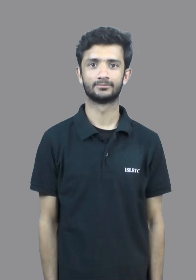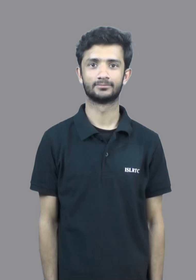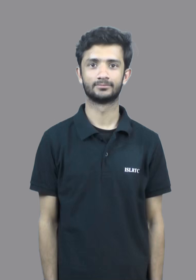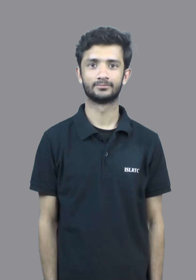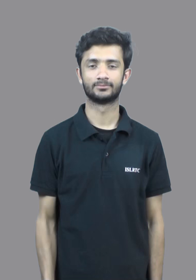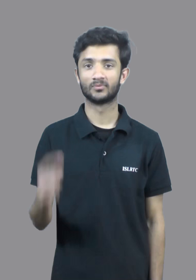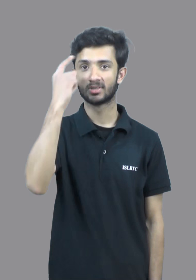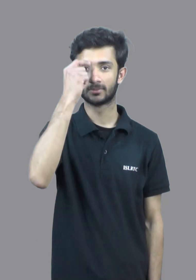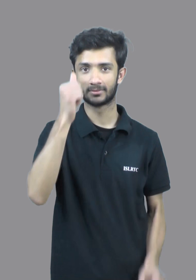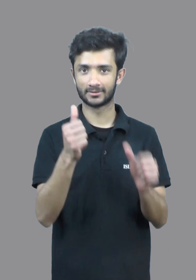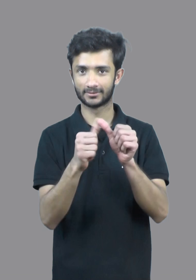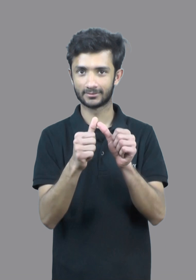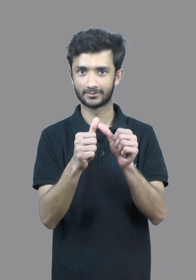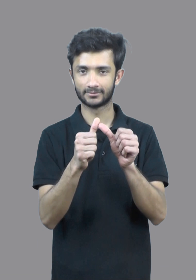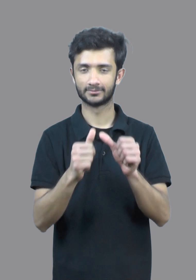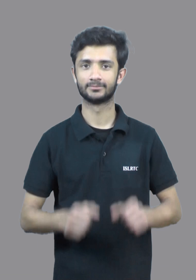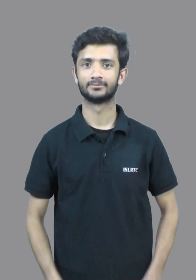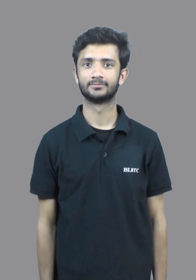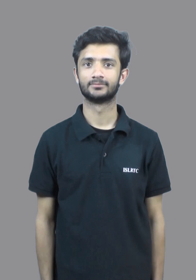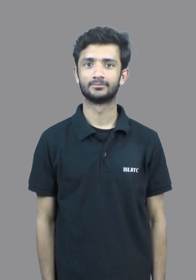Aishwarya Rai Bachchan